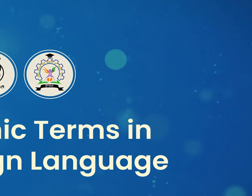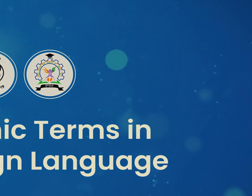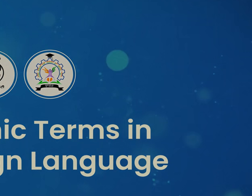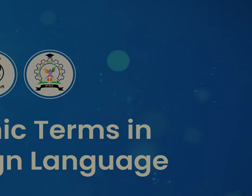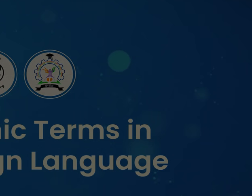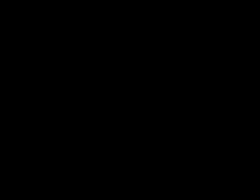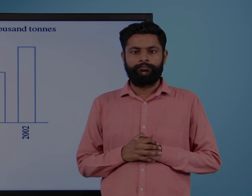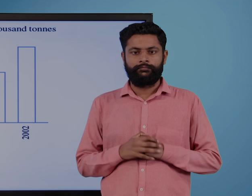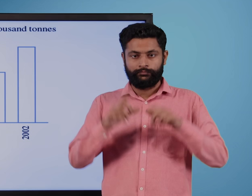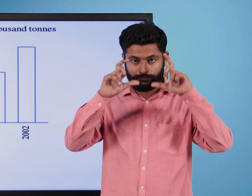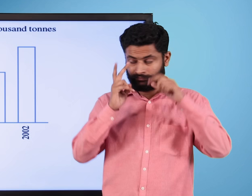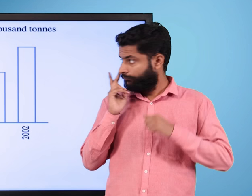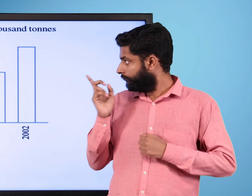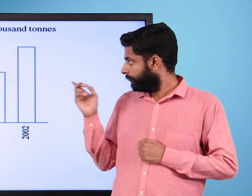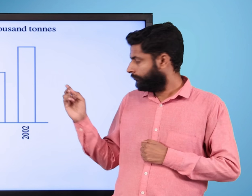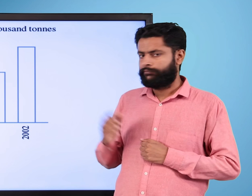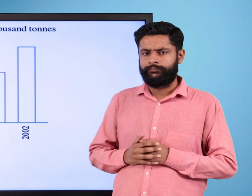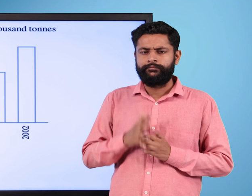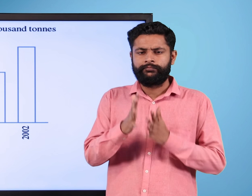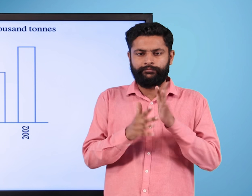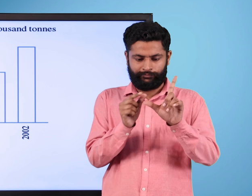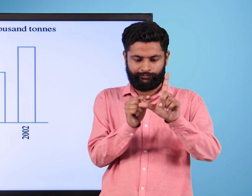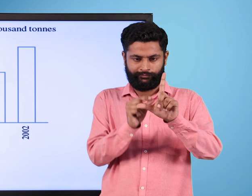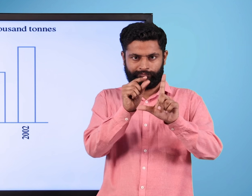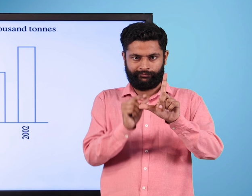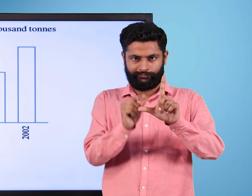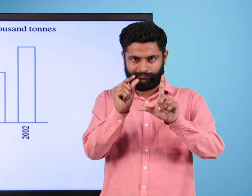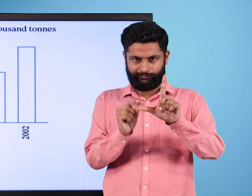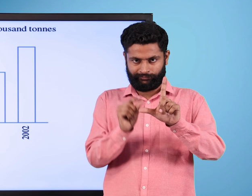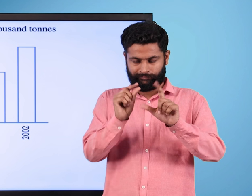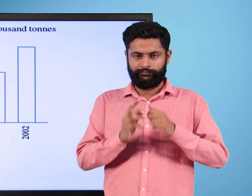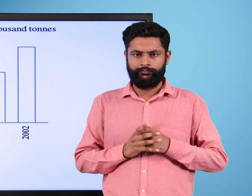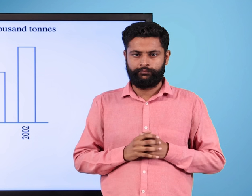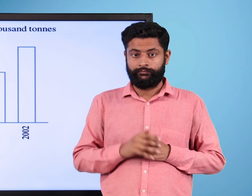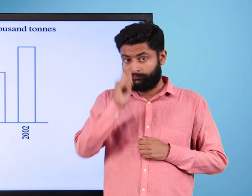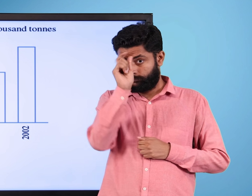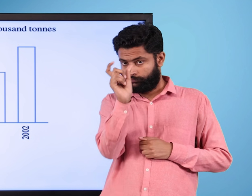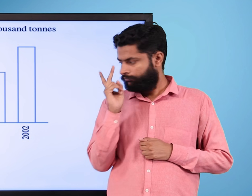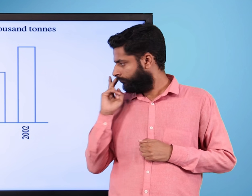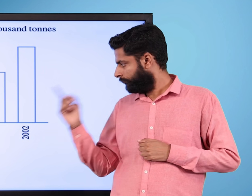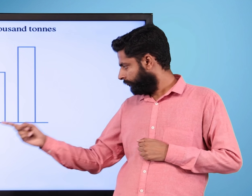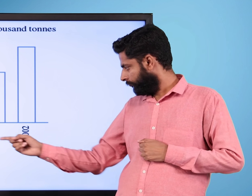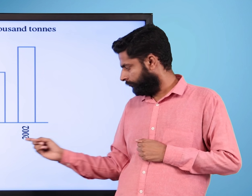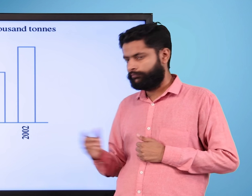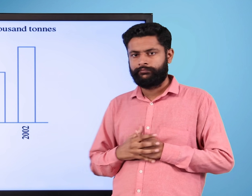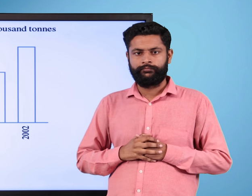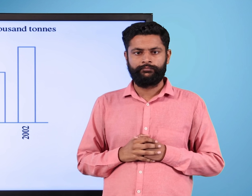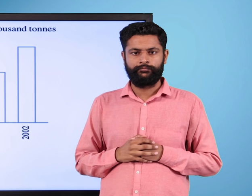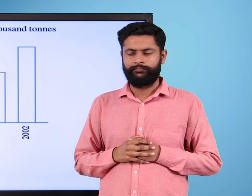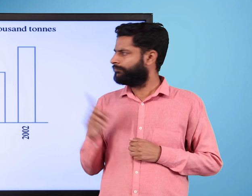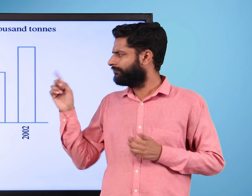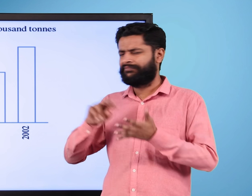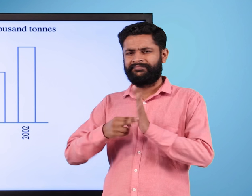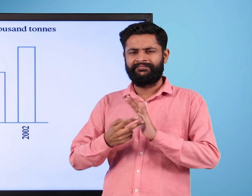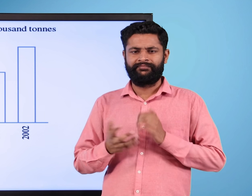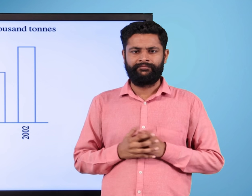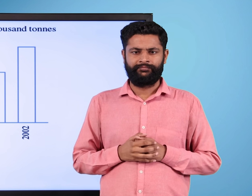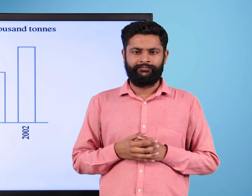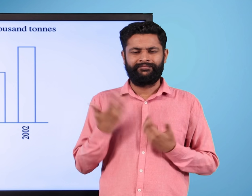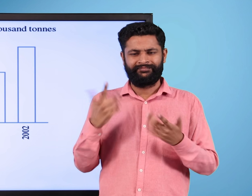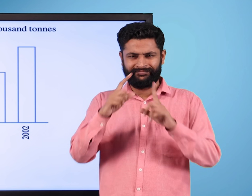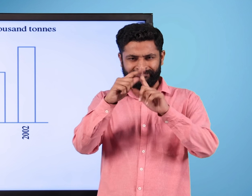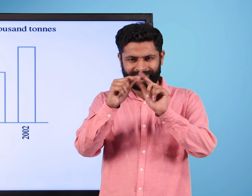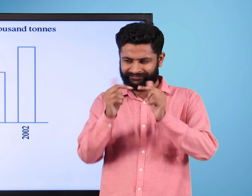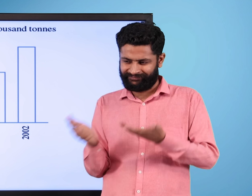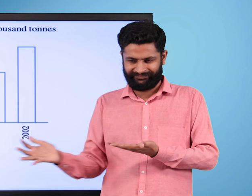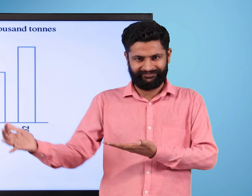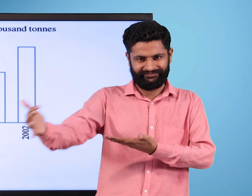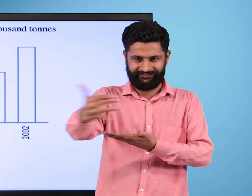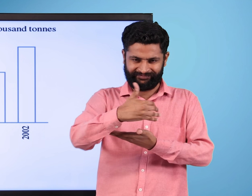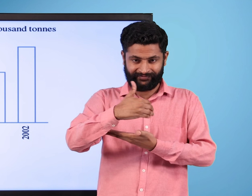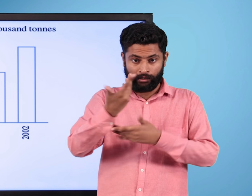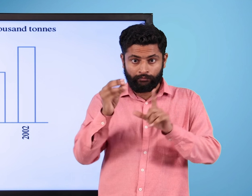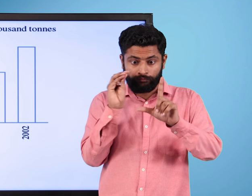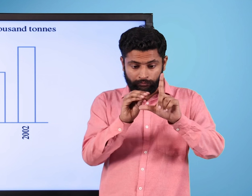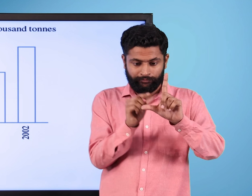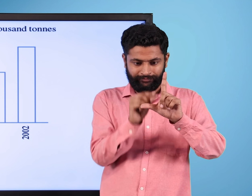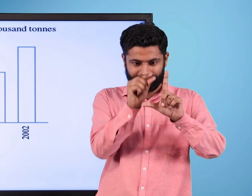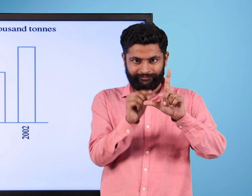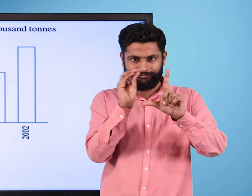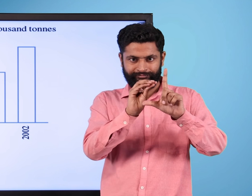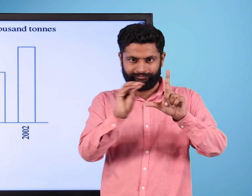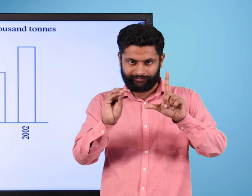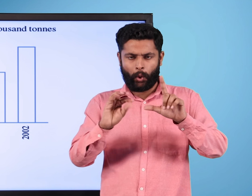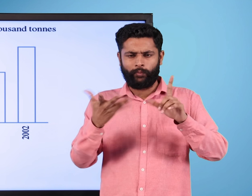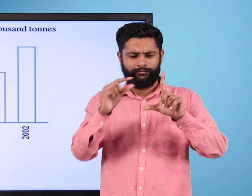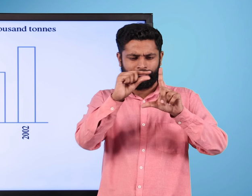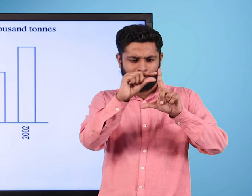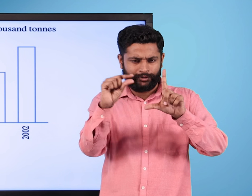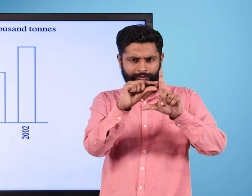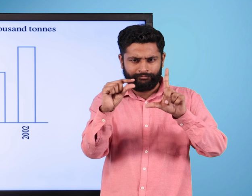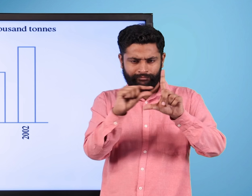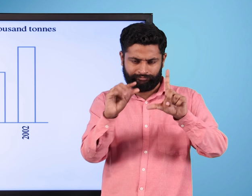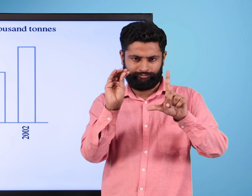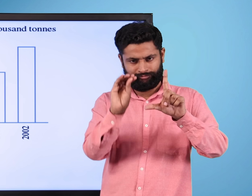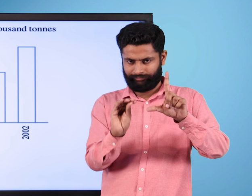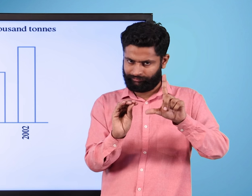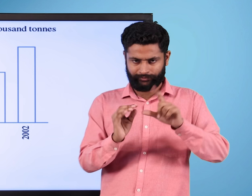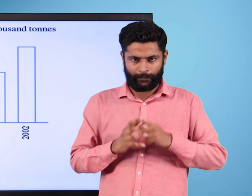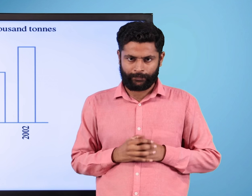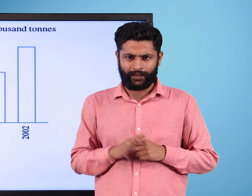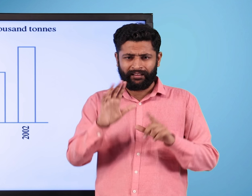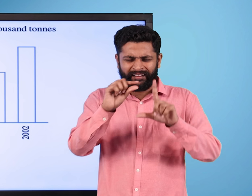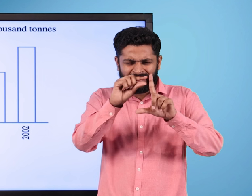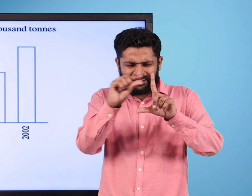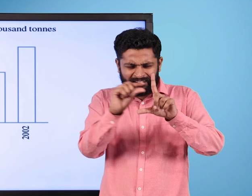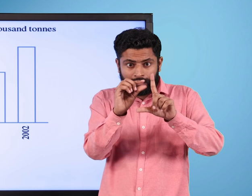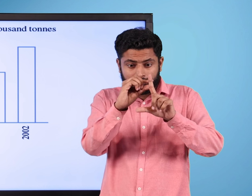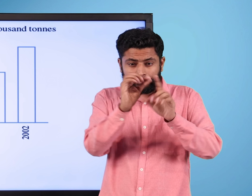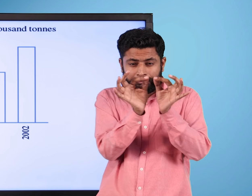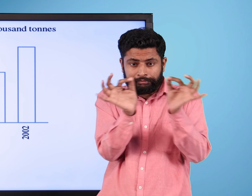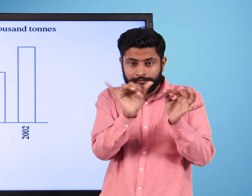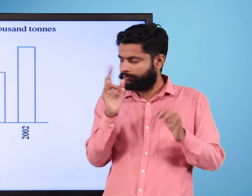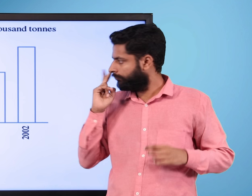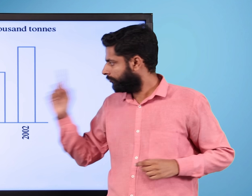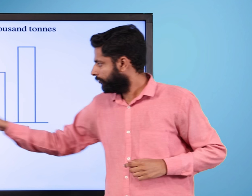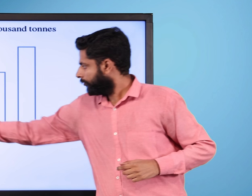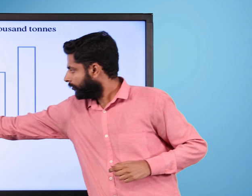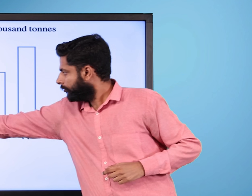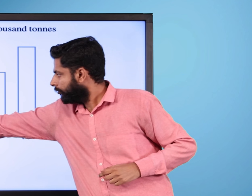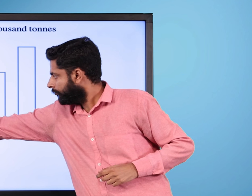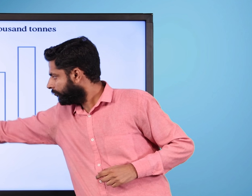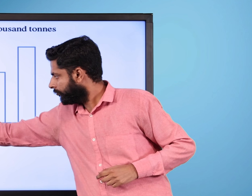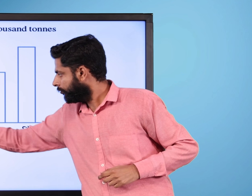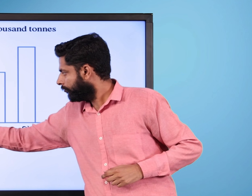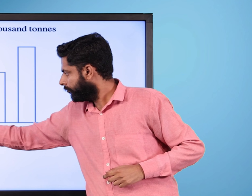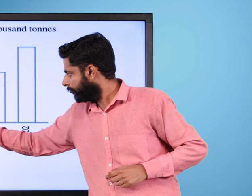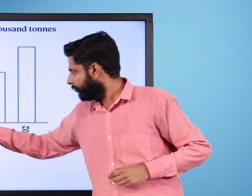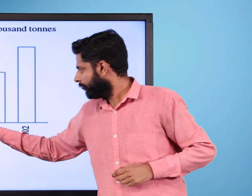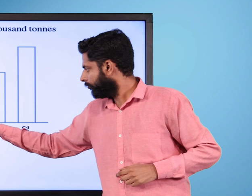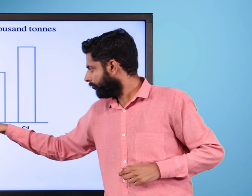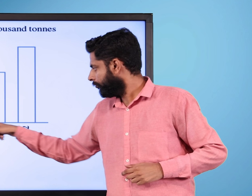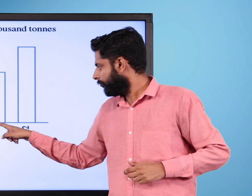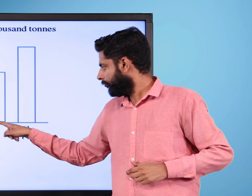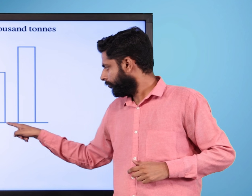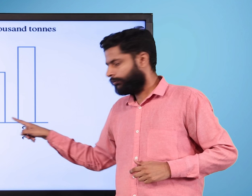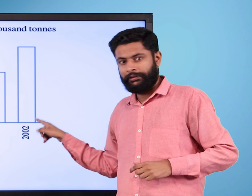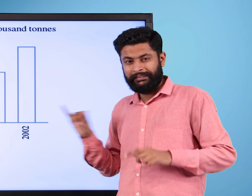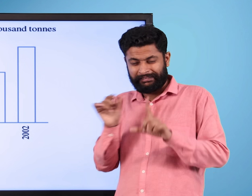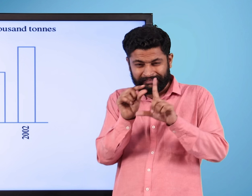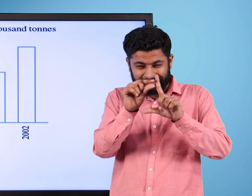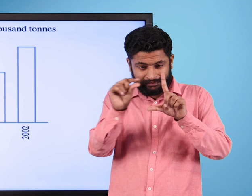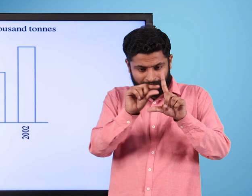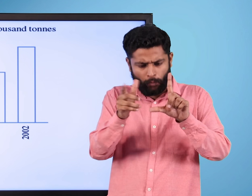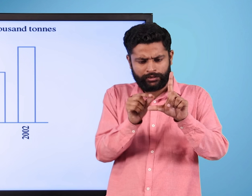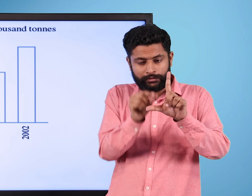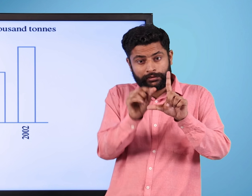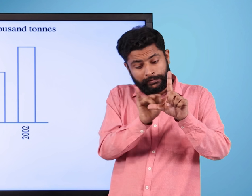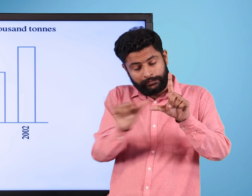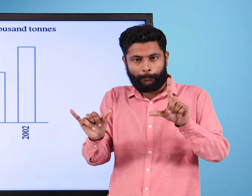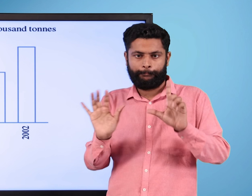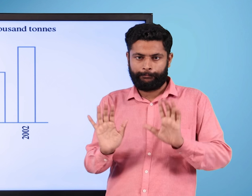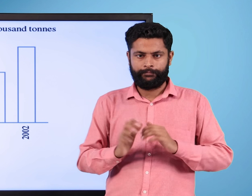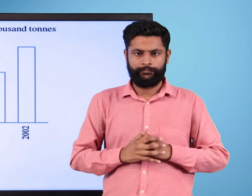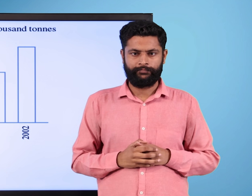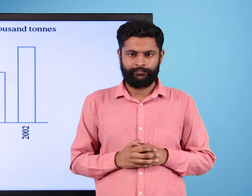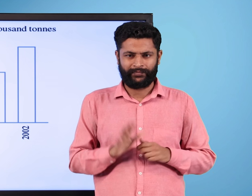bar graph This sign means bar graph. A bar graph is used to represent data. bars of uniform width are drawn horizontally or vertically with equal spacing between them.